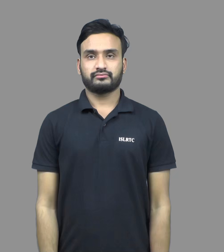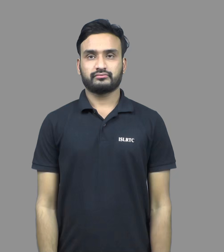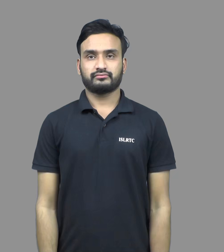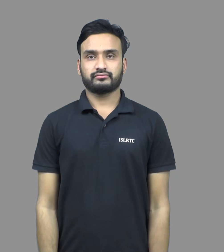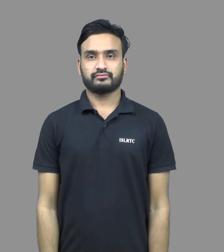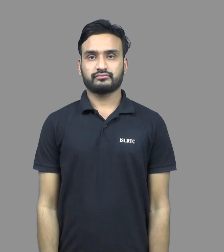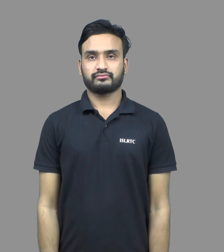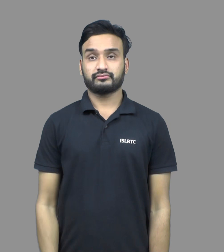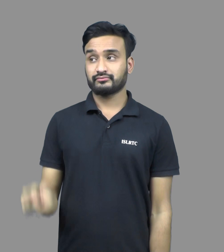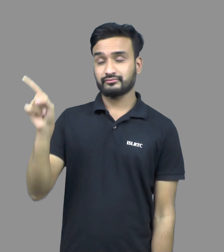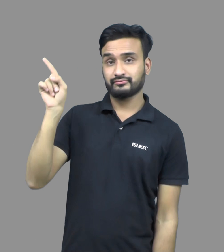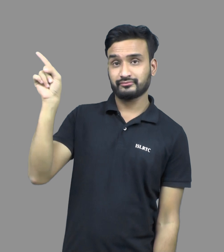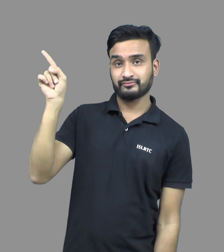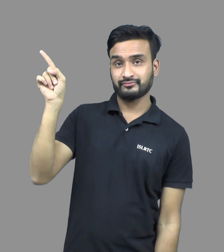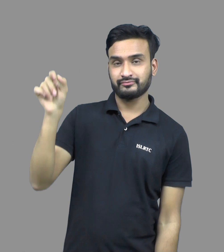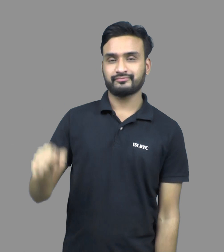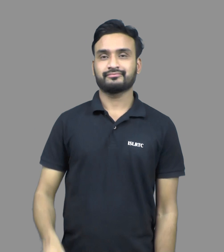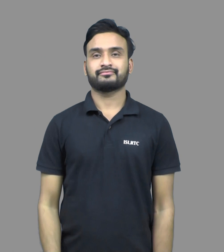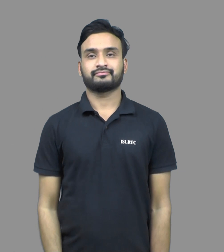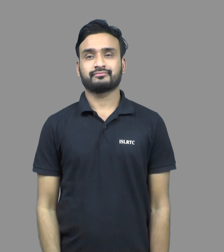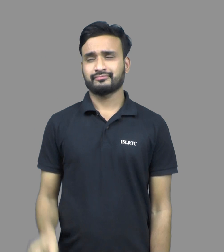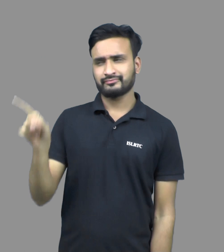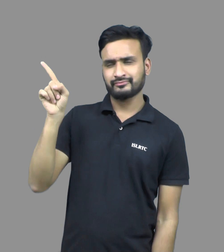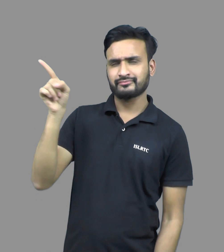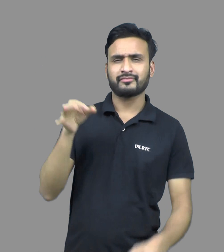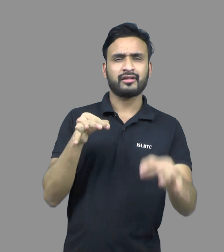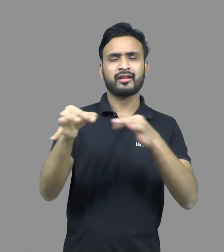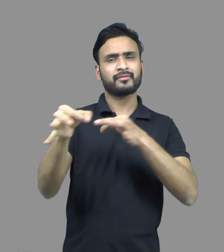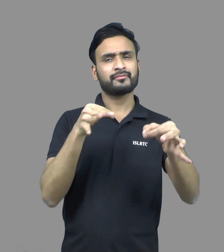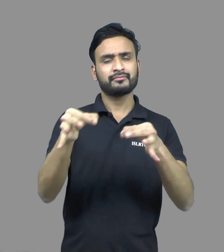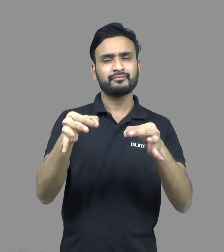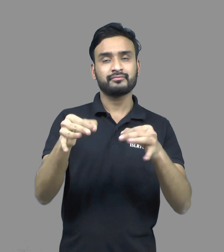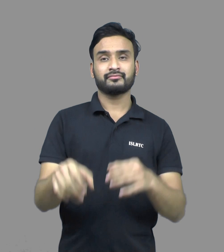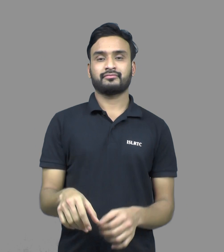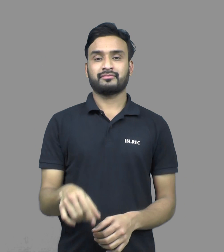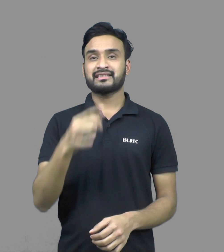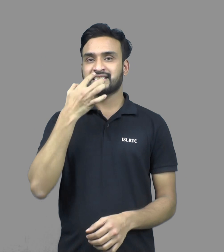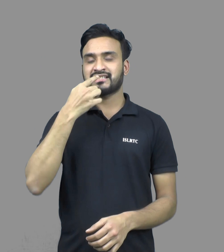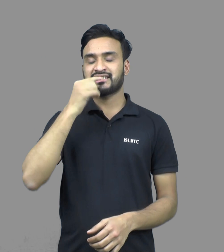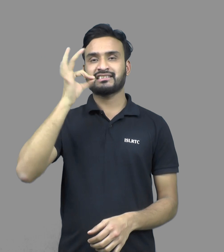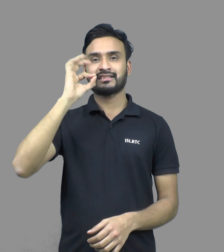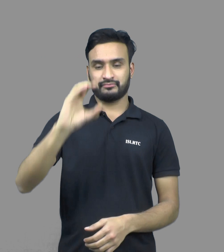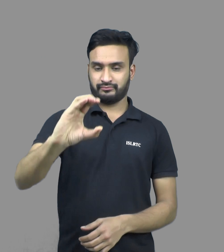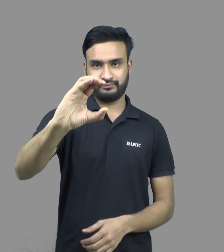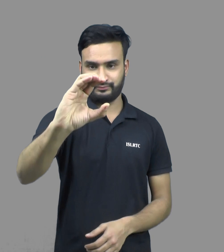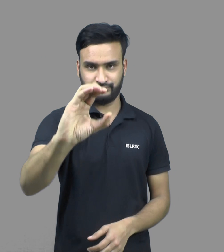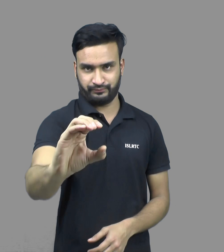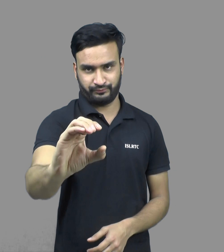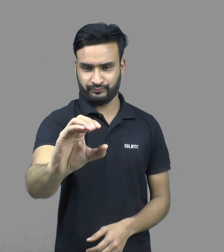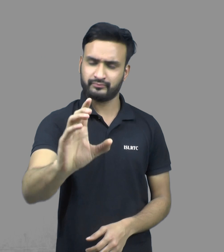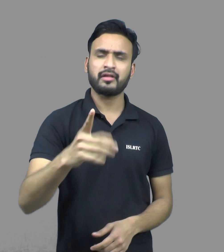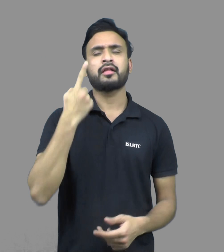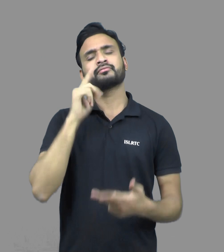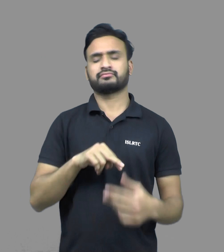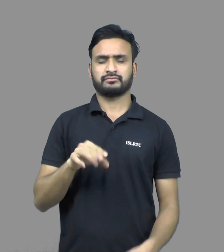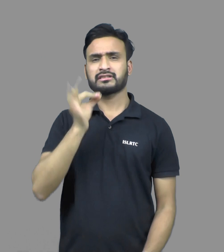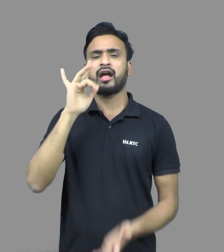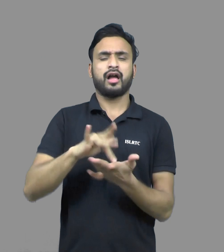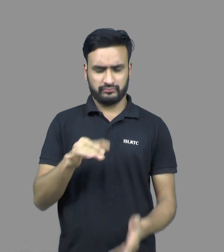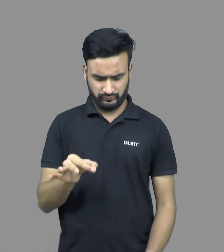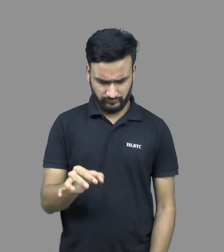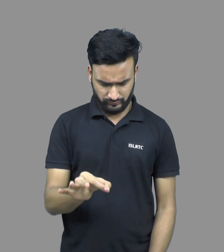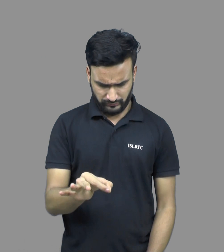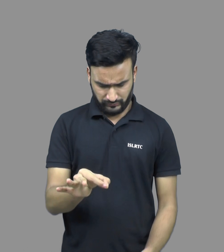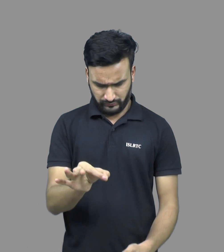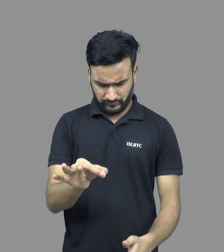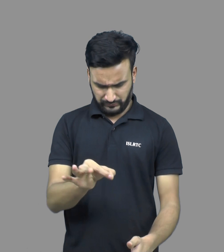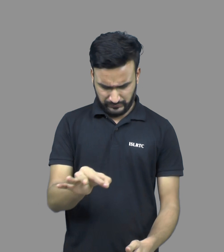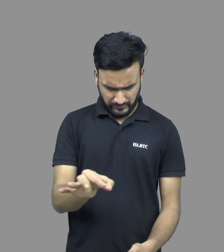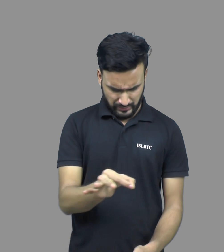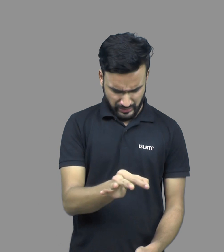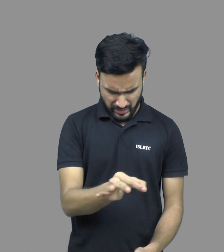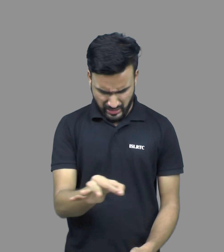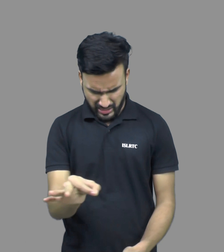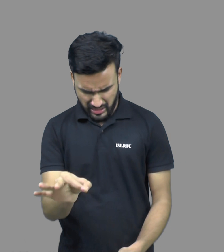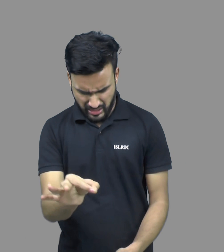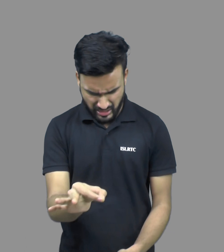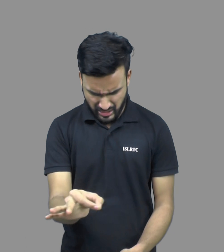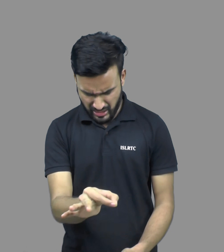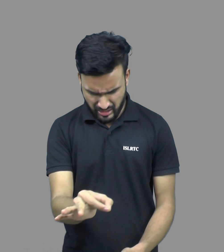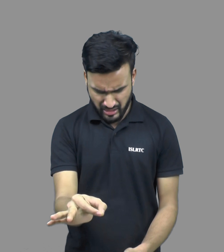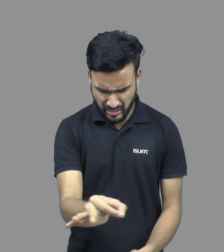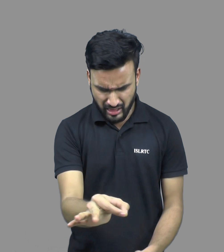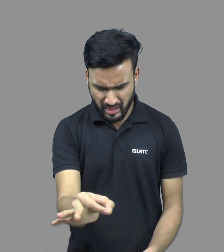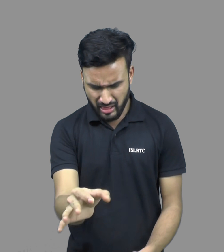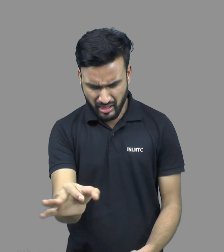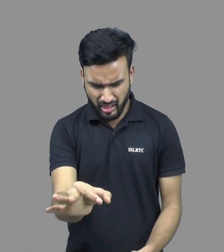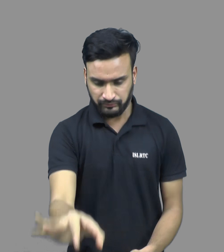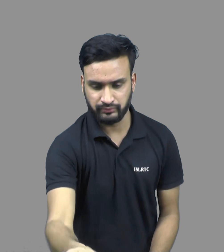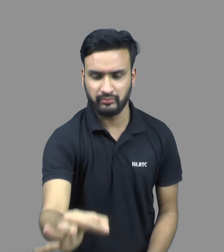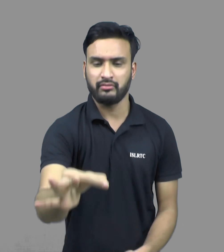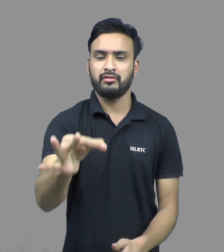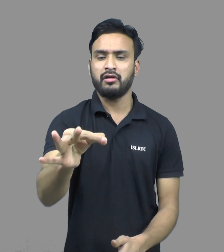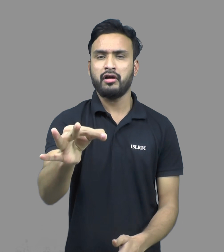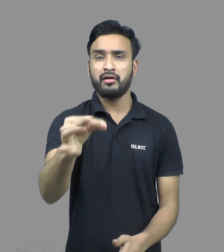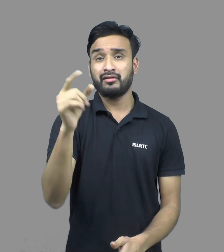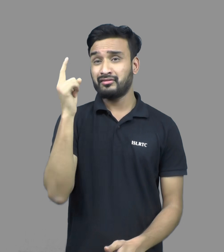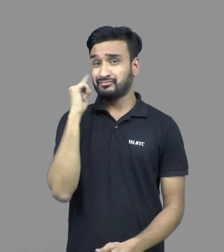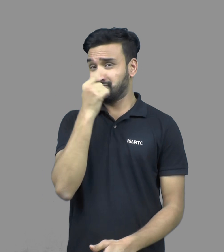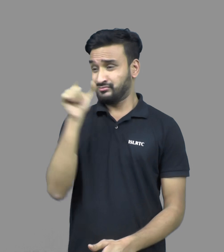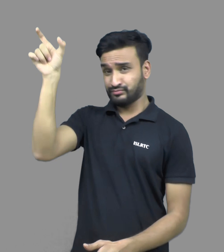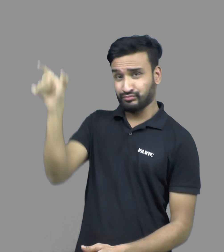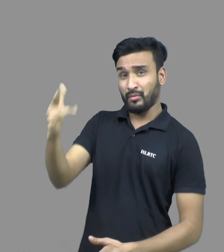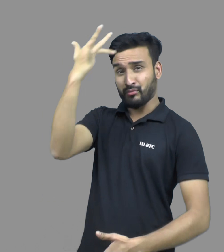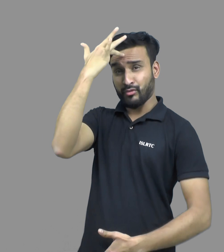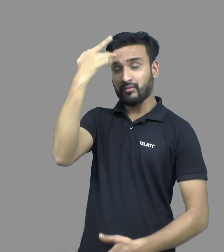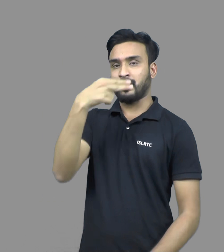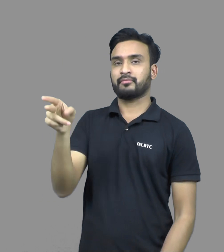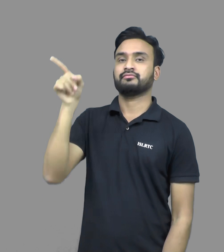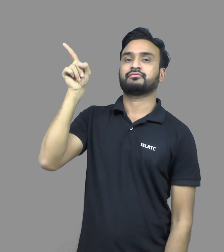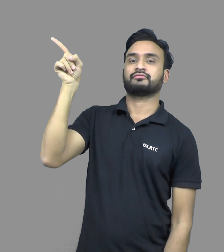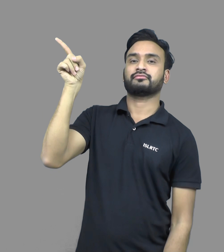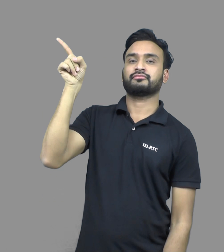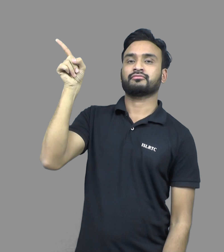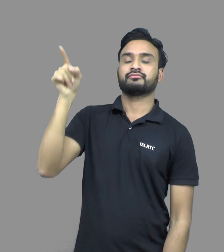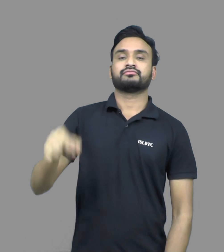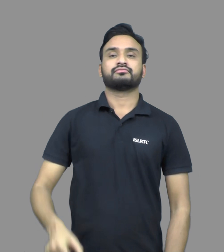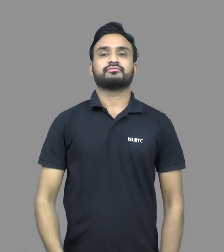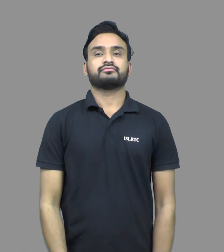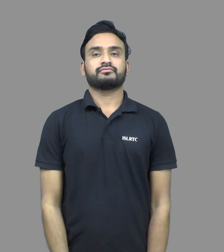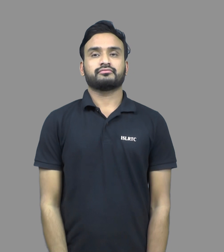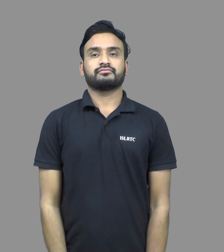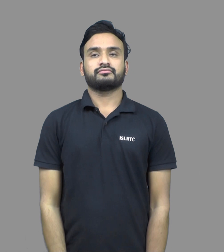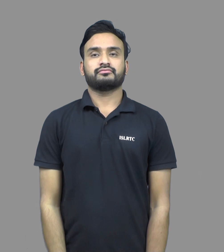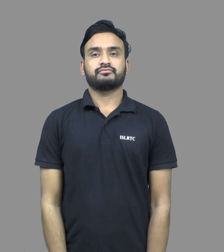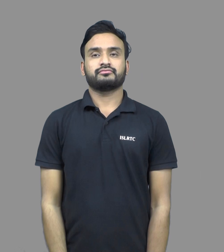Farsightedness